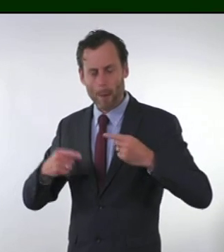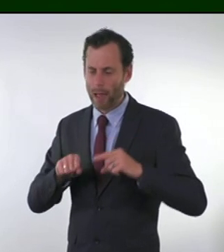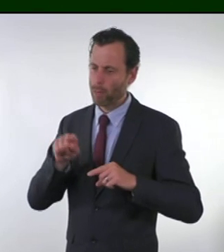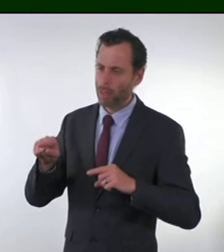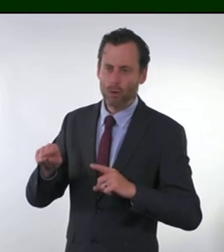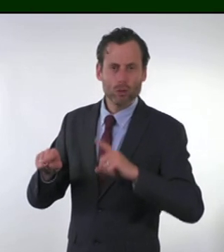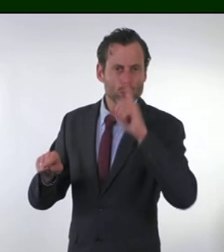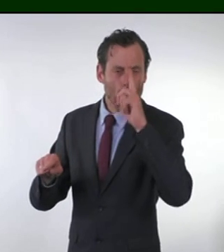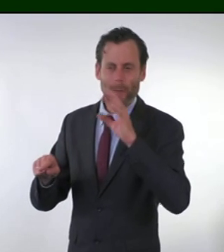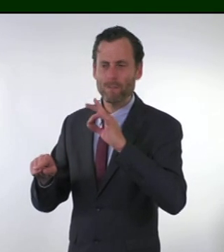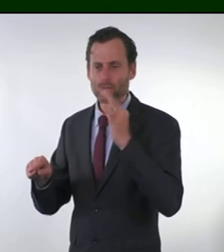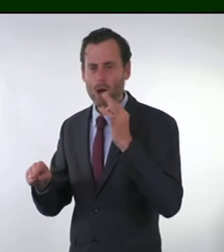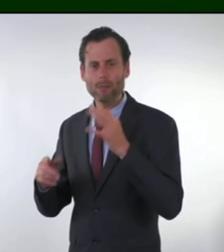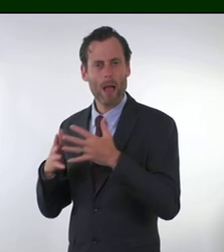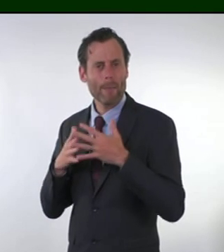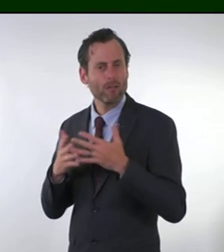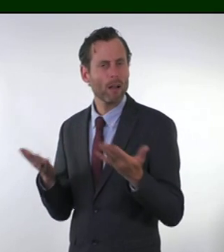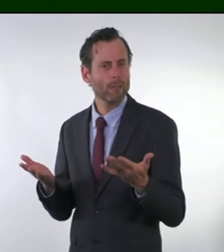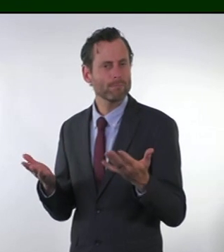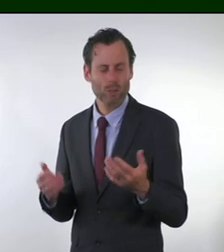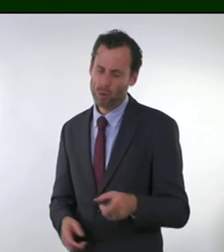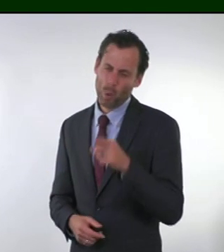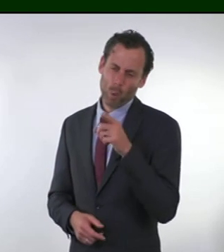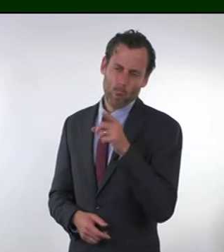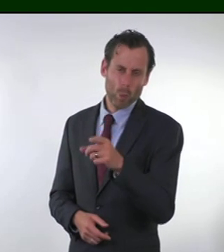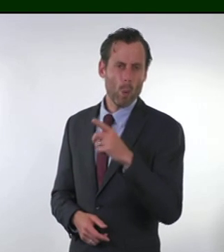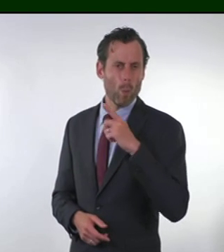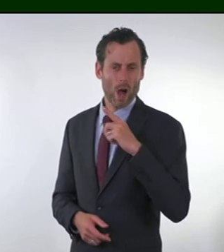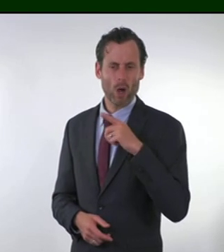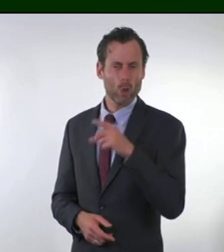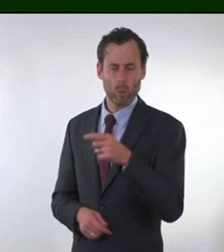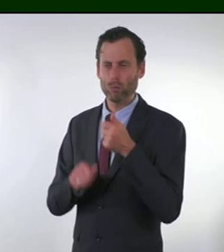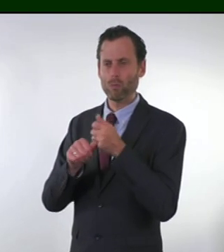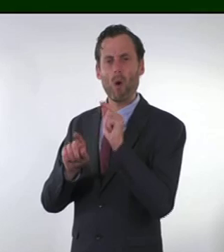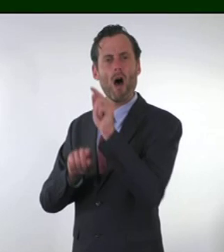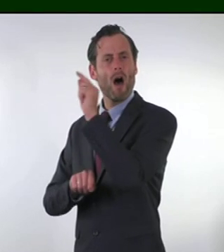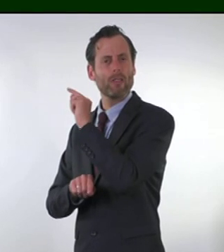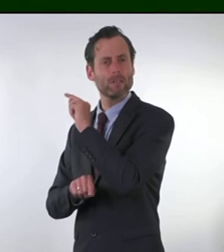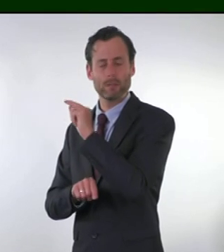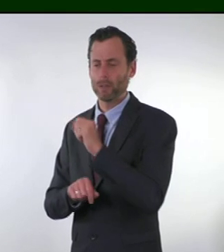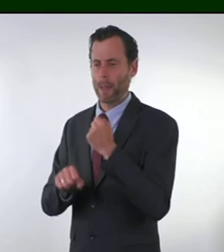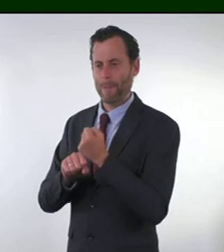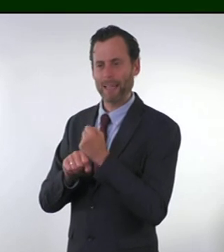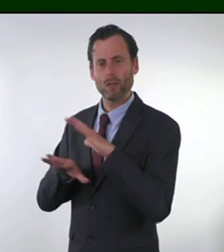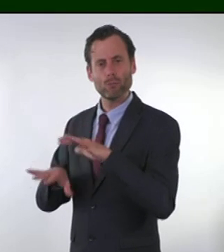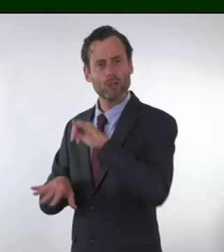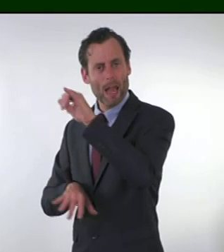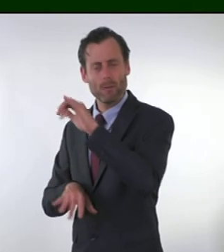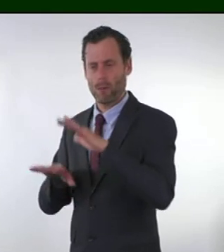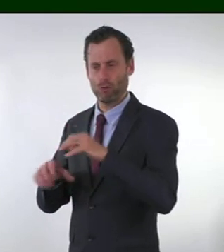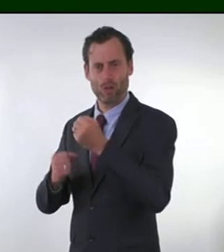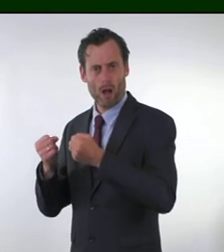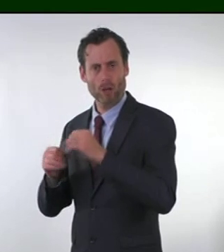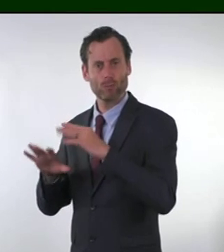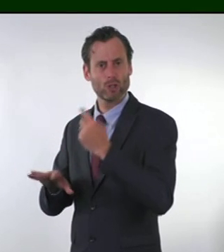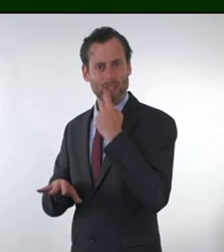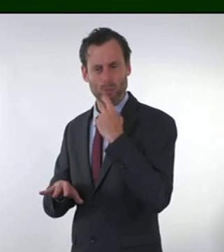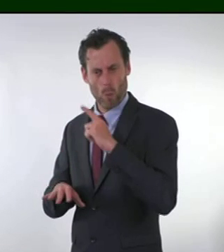Perhaps the Chancellor can set out for the House today what it is that he has against British workers making British aeroplanes, British cars and British steel?